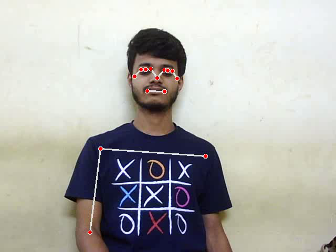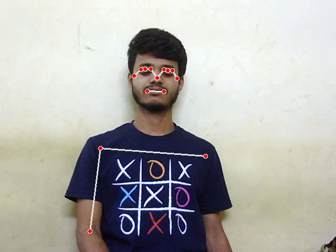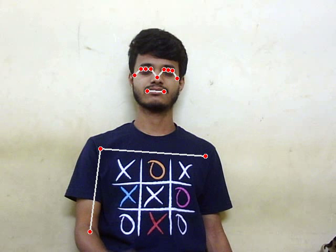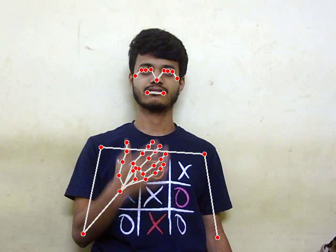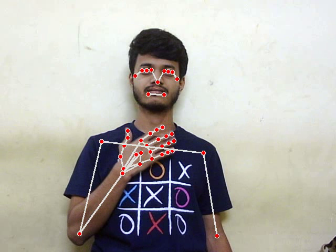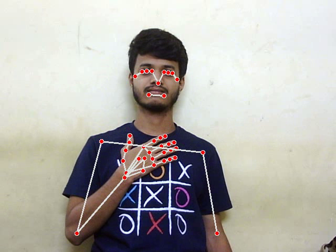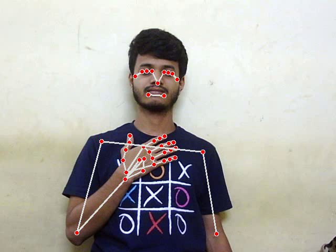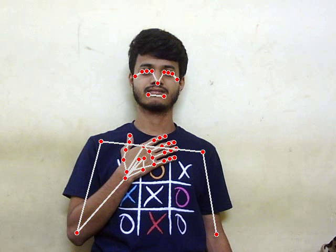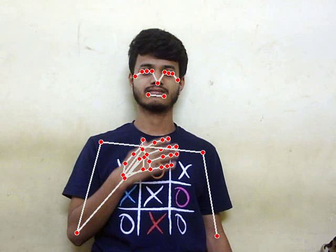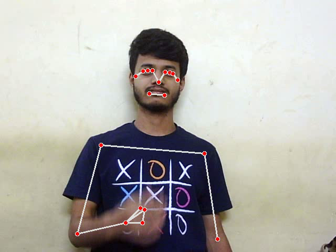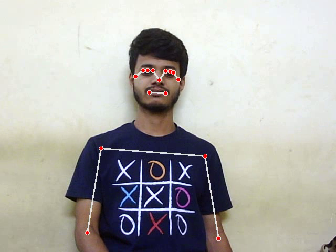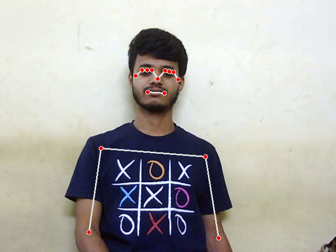my